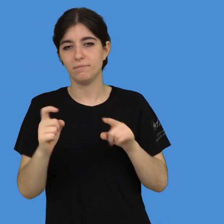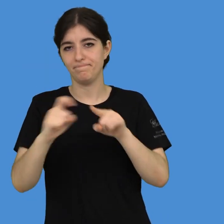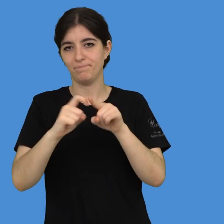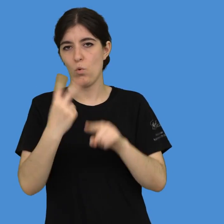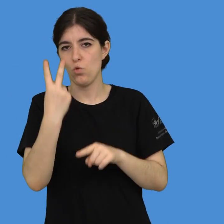tipo